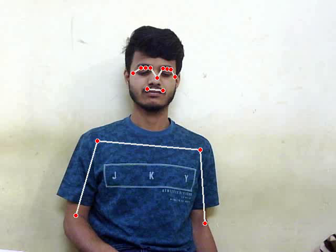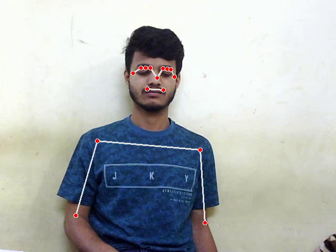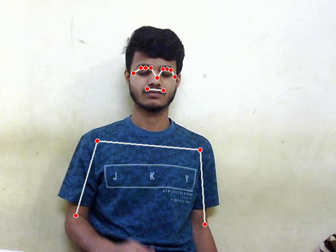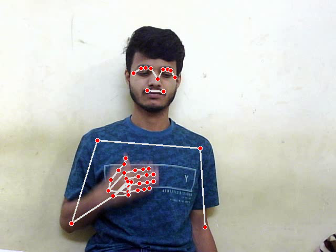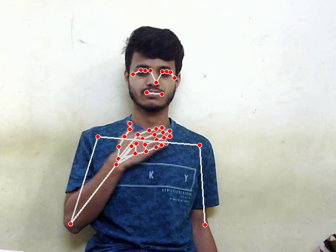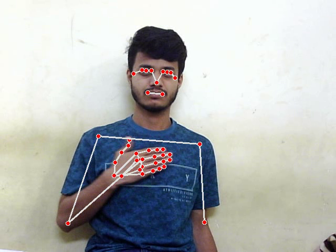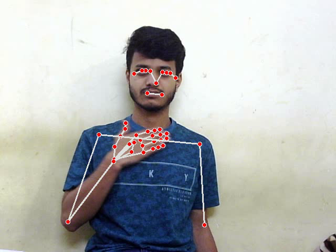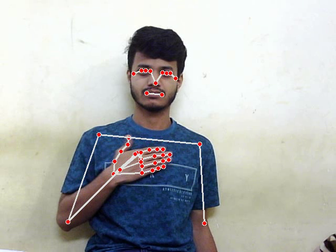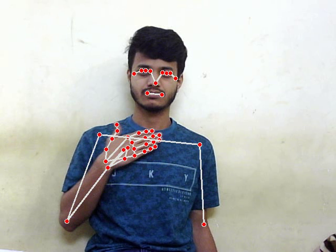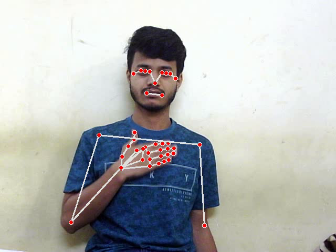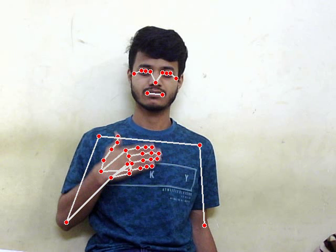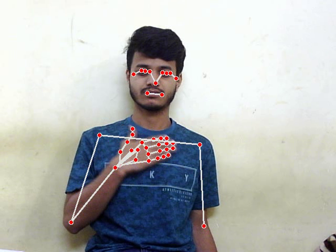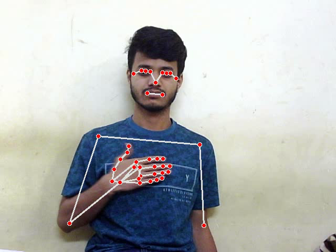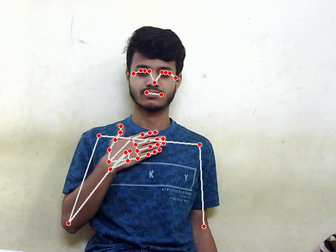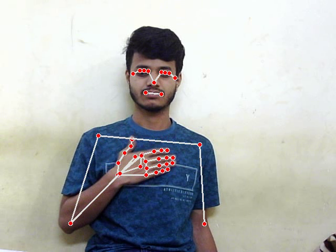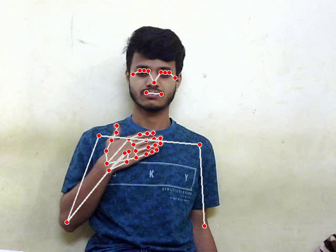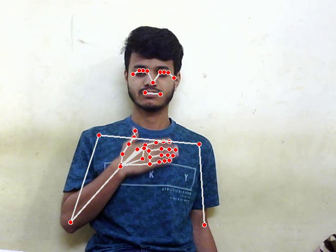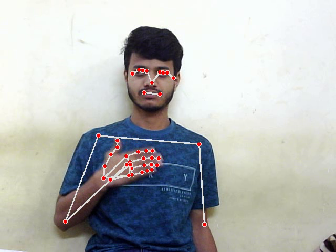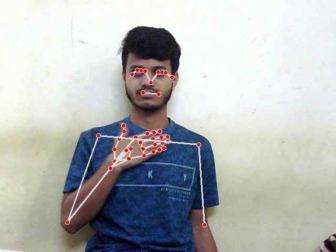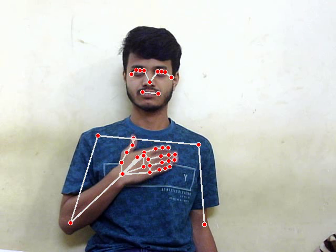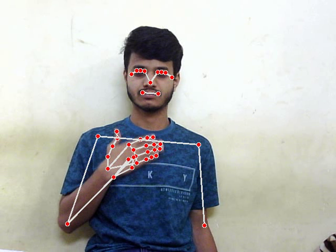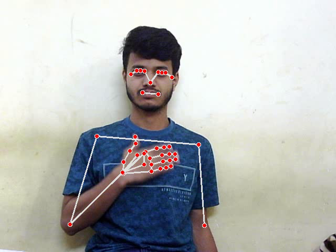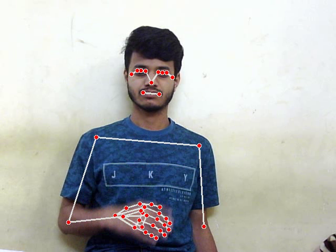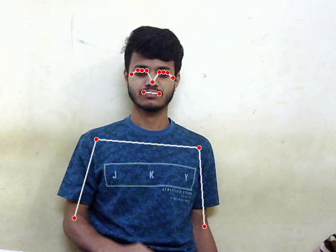please